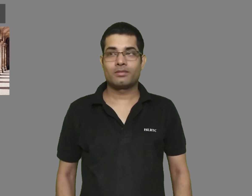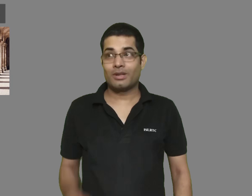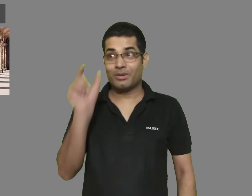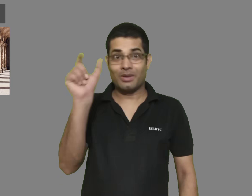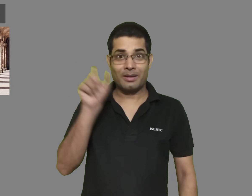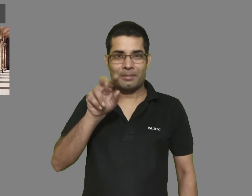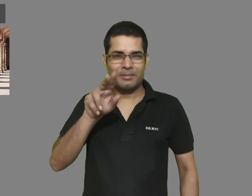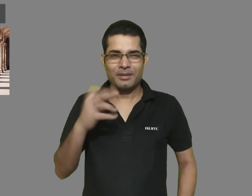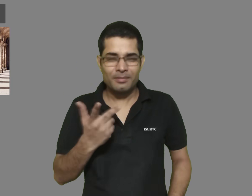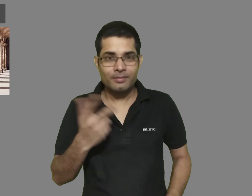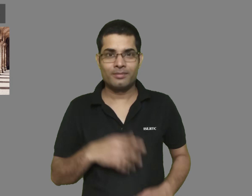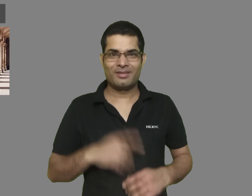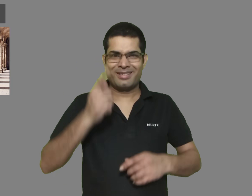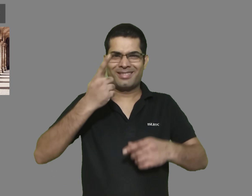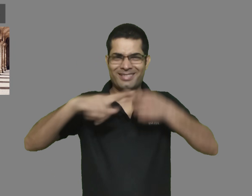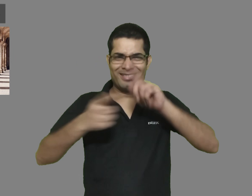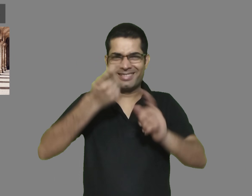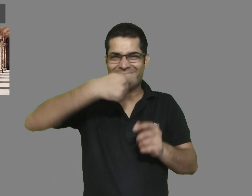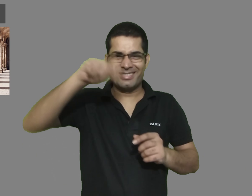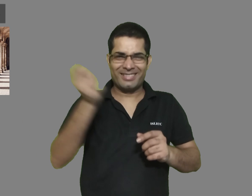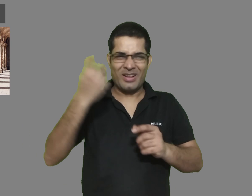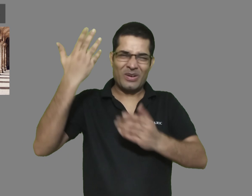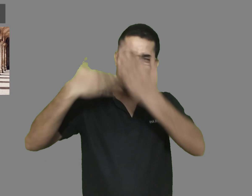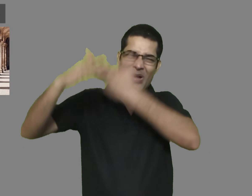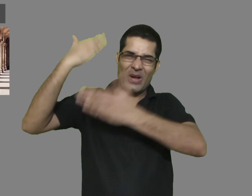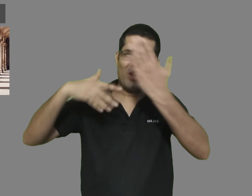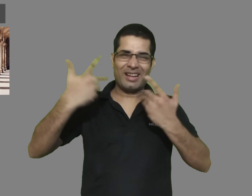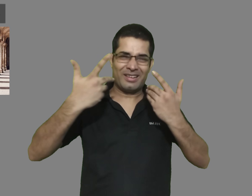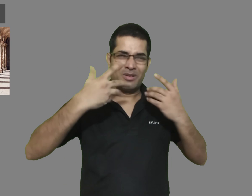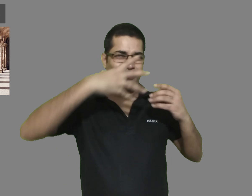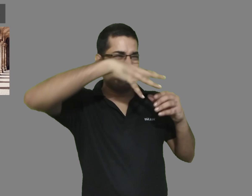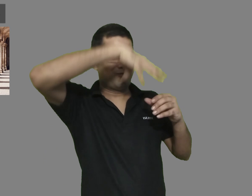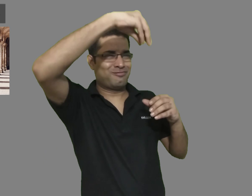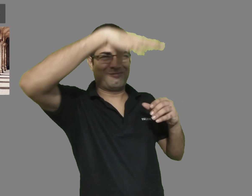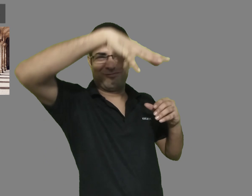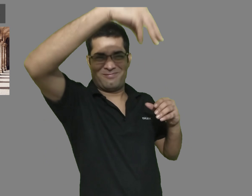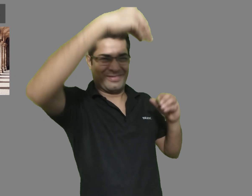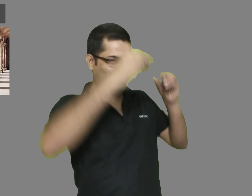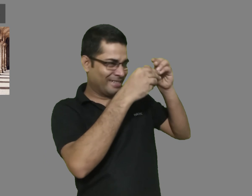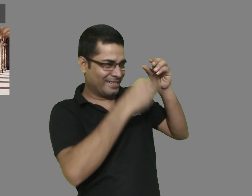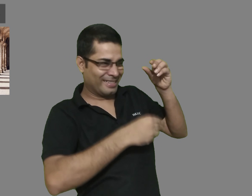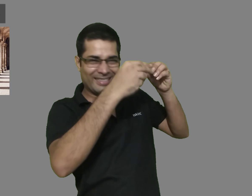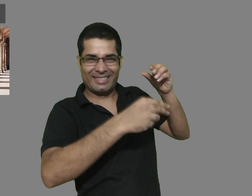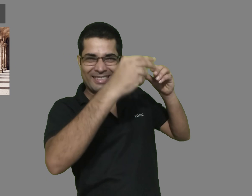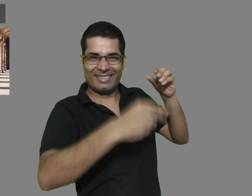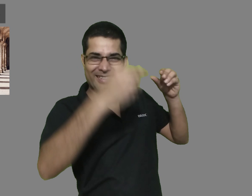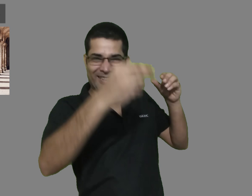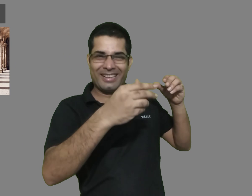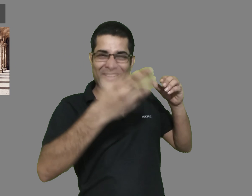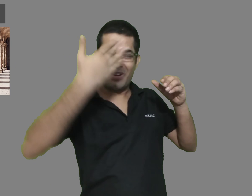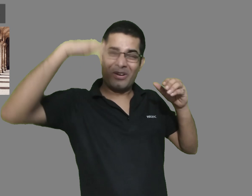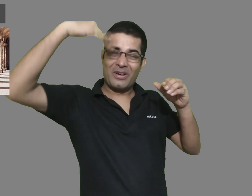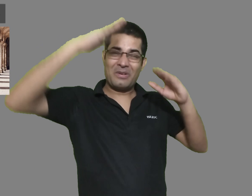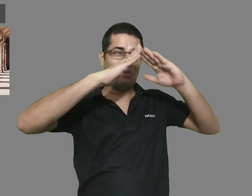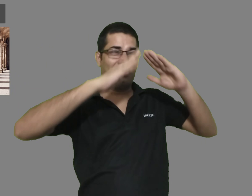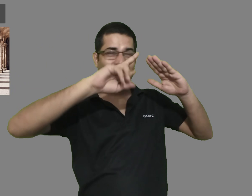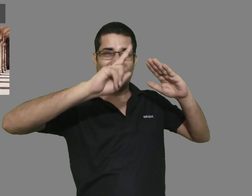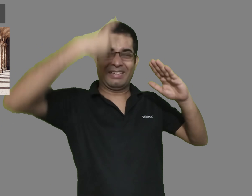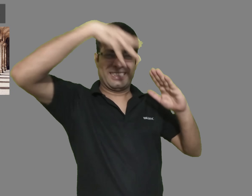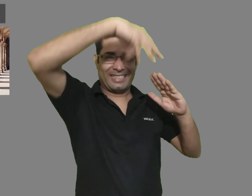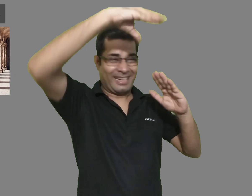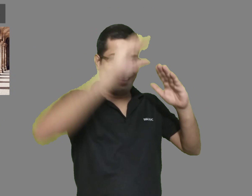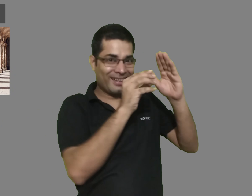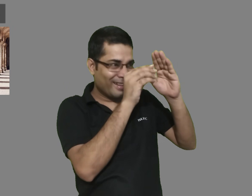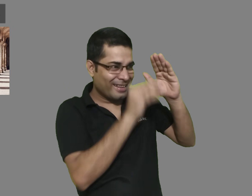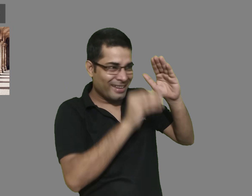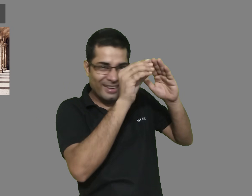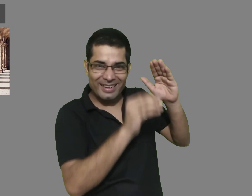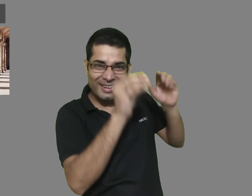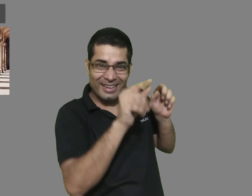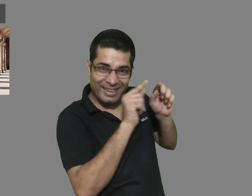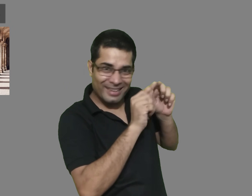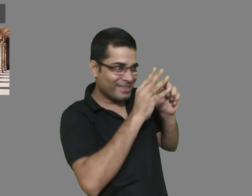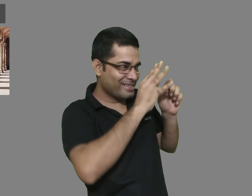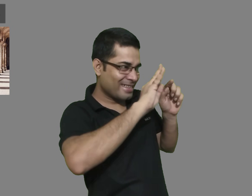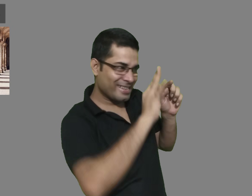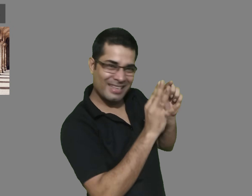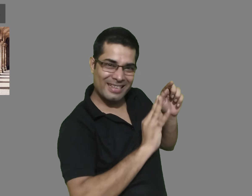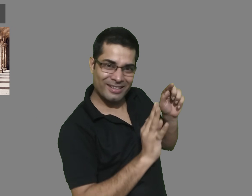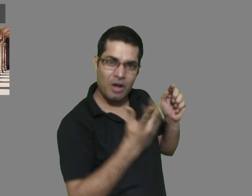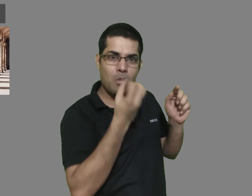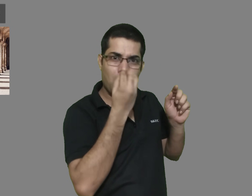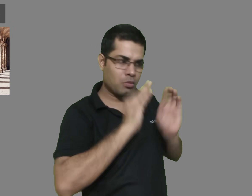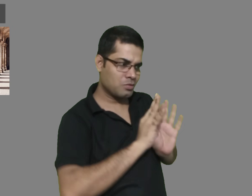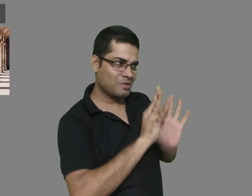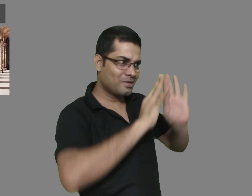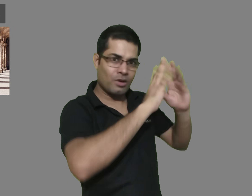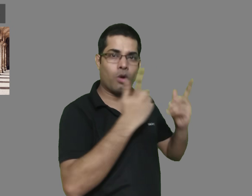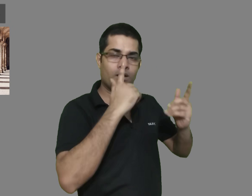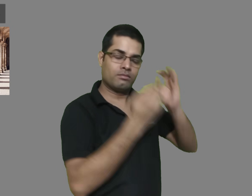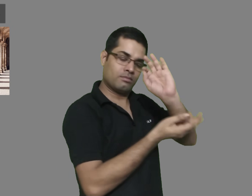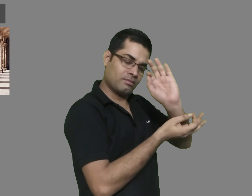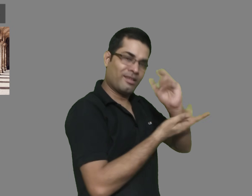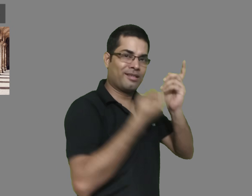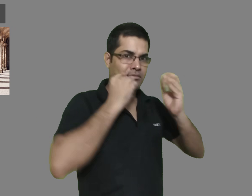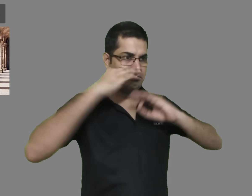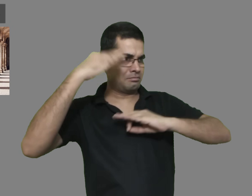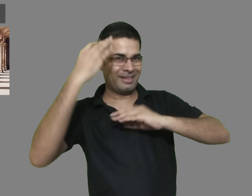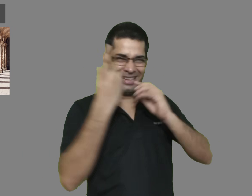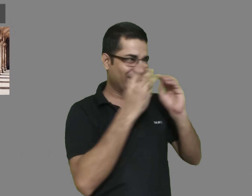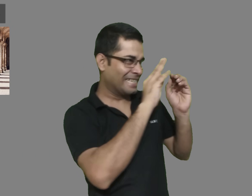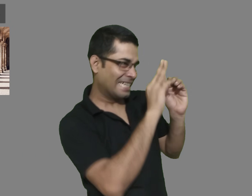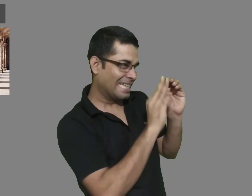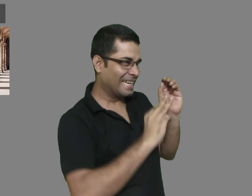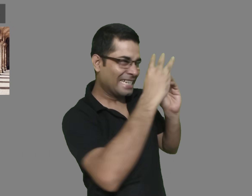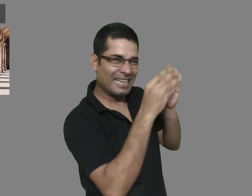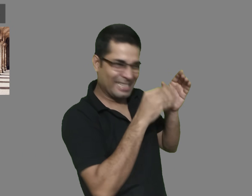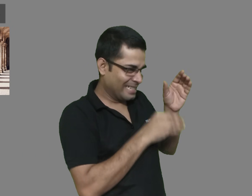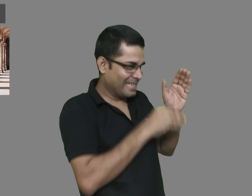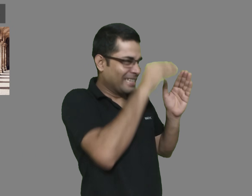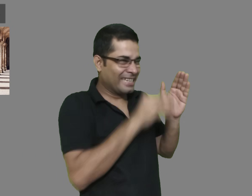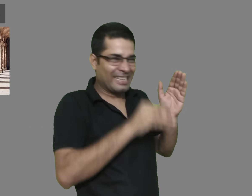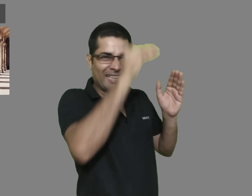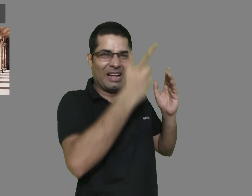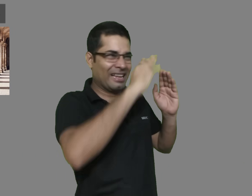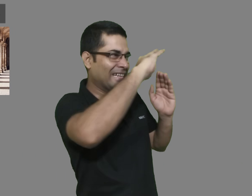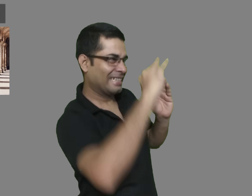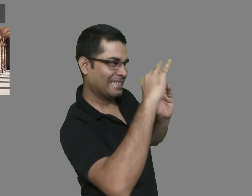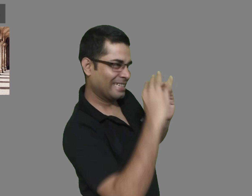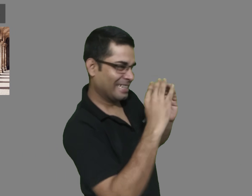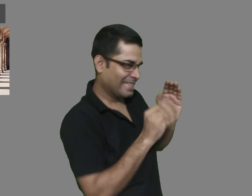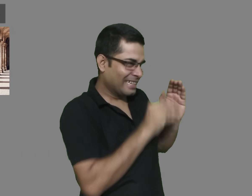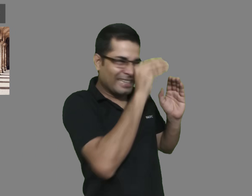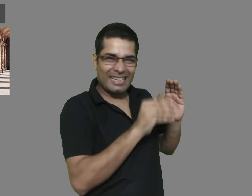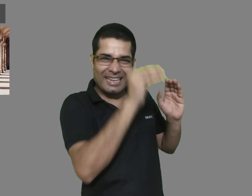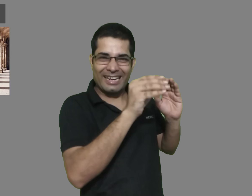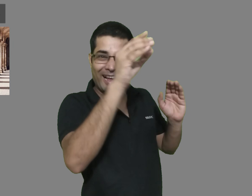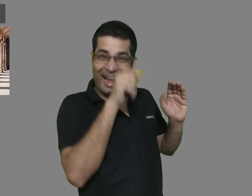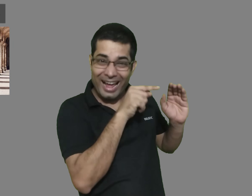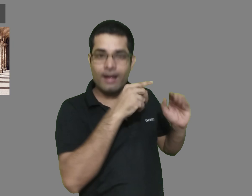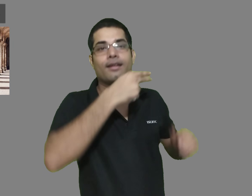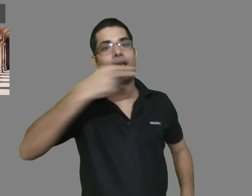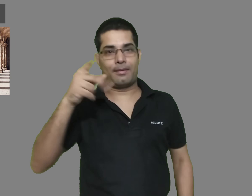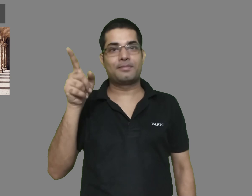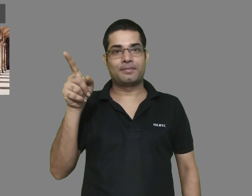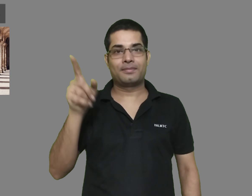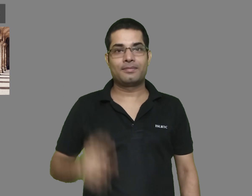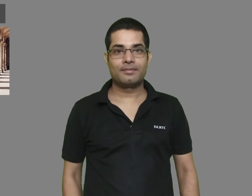Carved Pillars